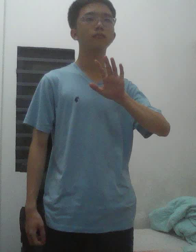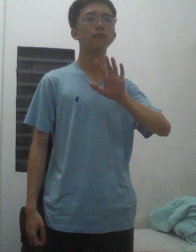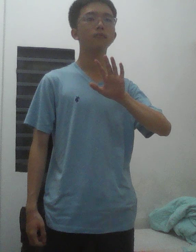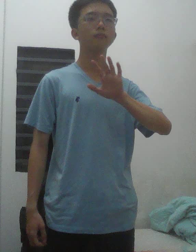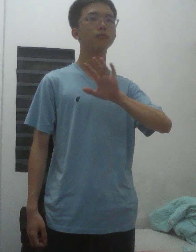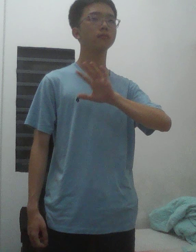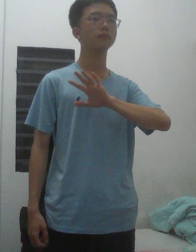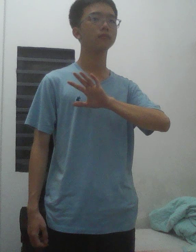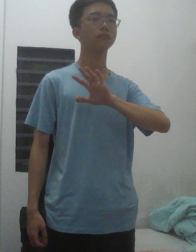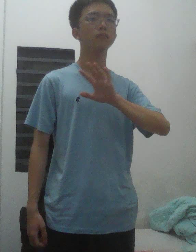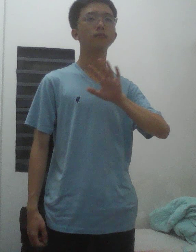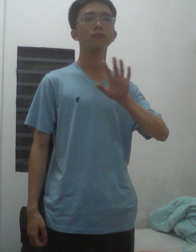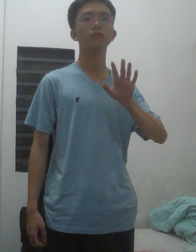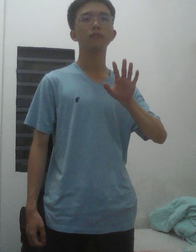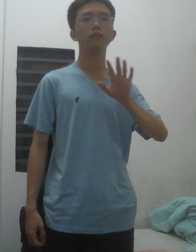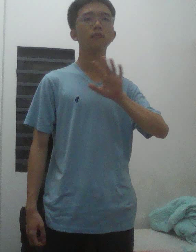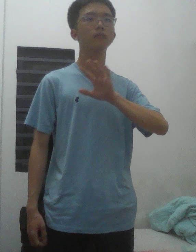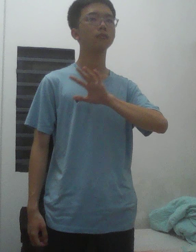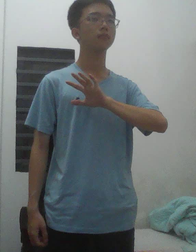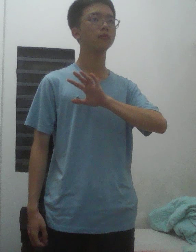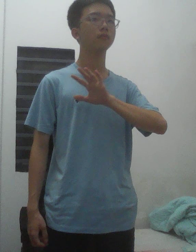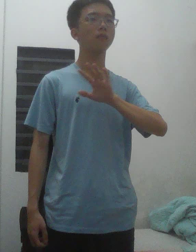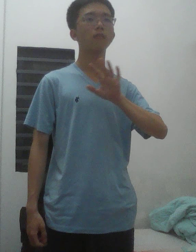khong dong y